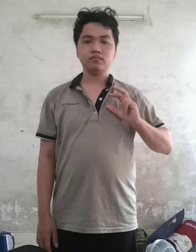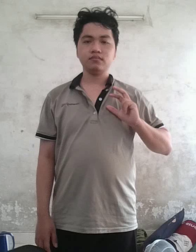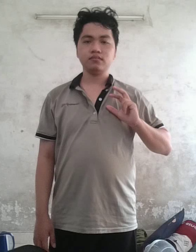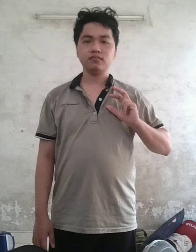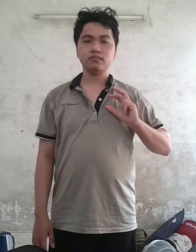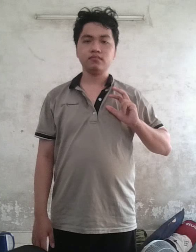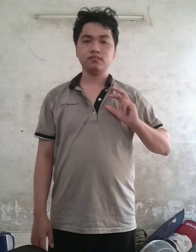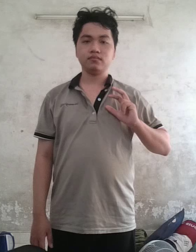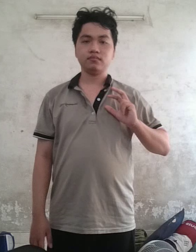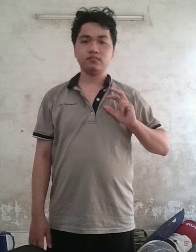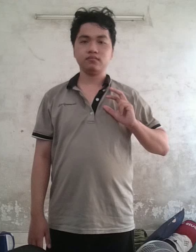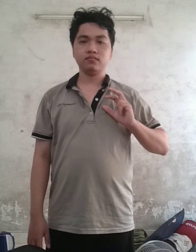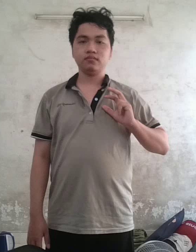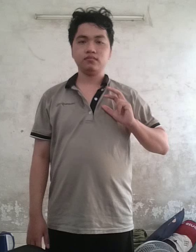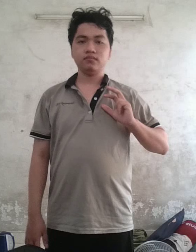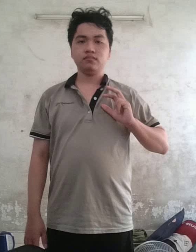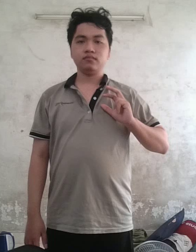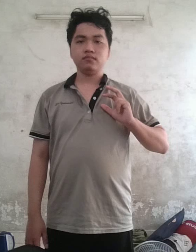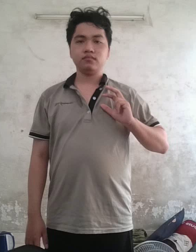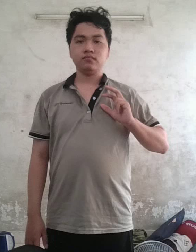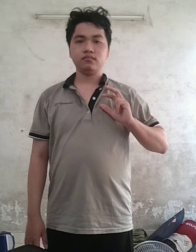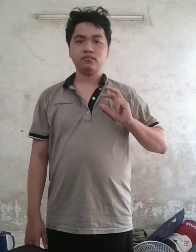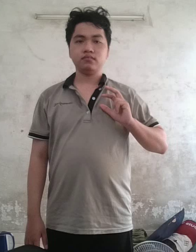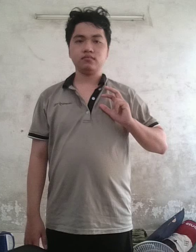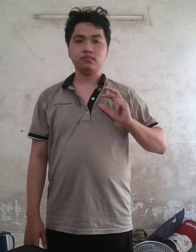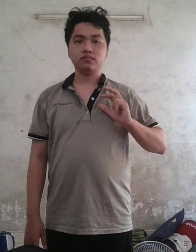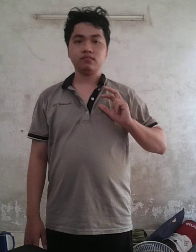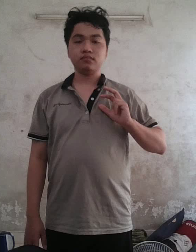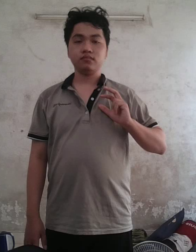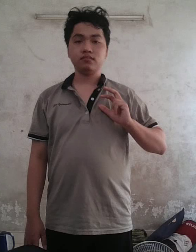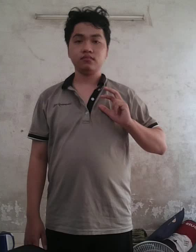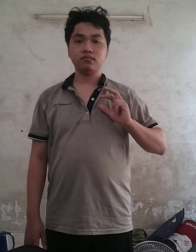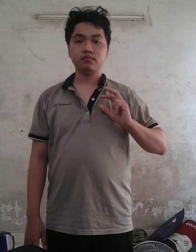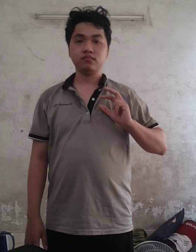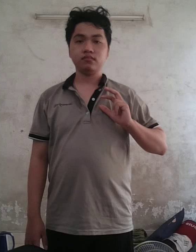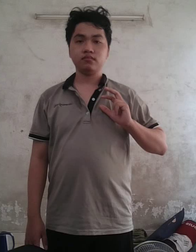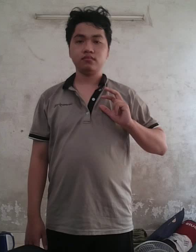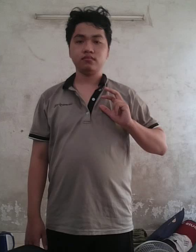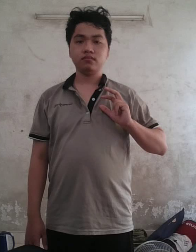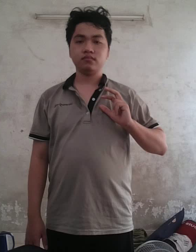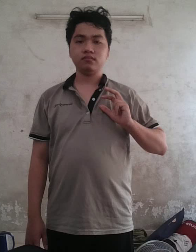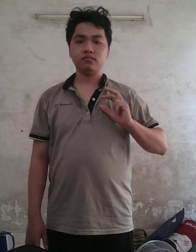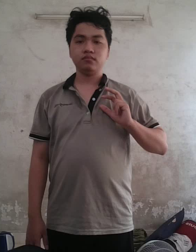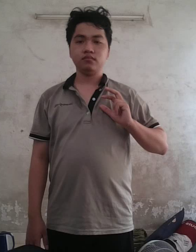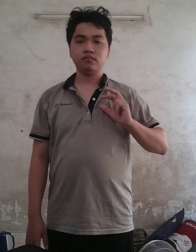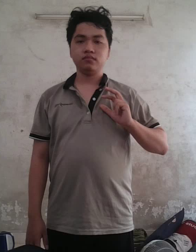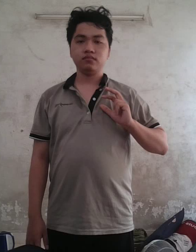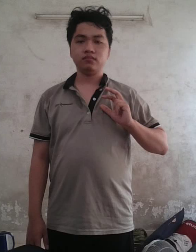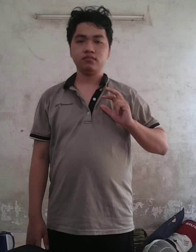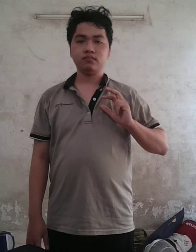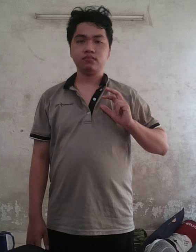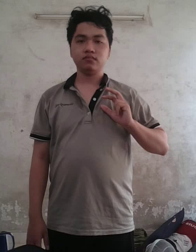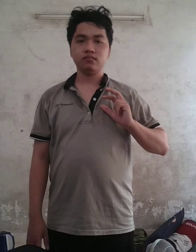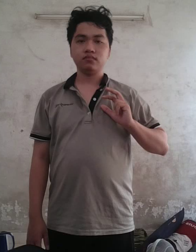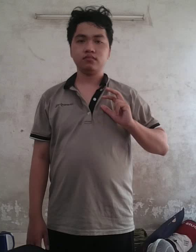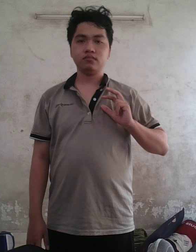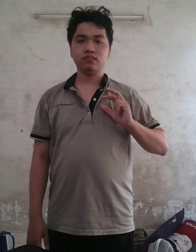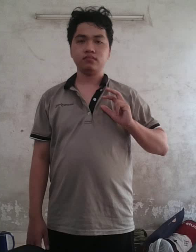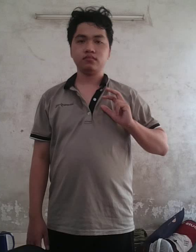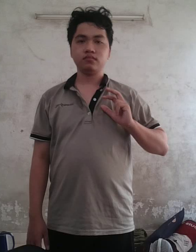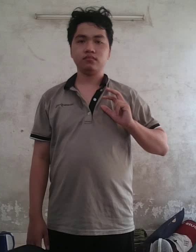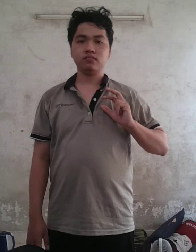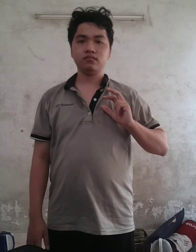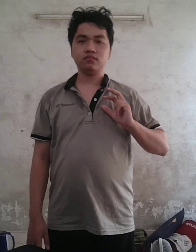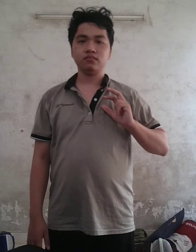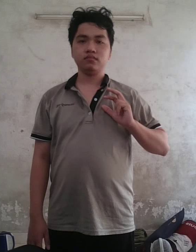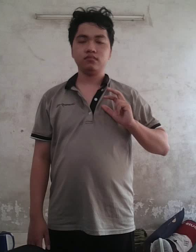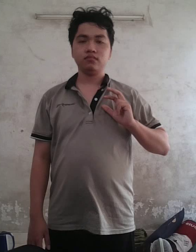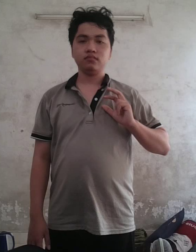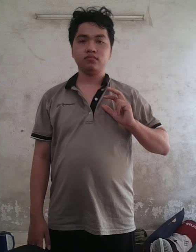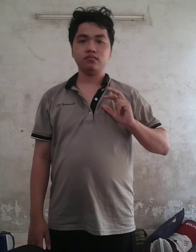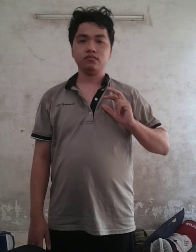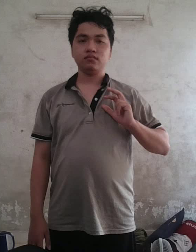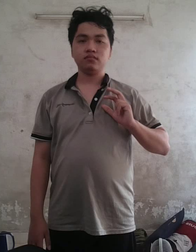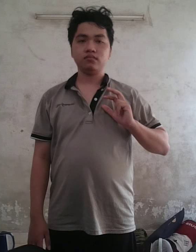giau co